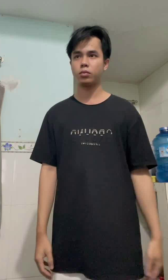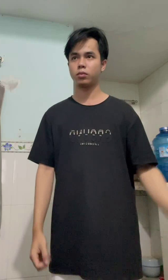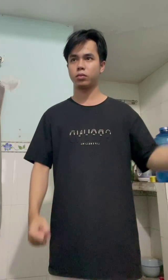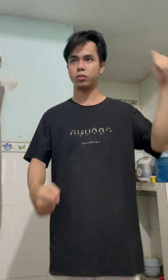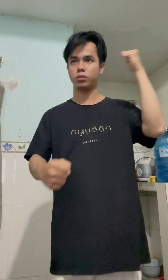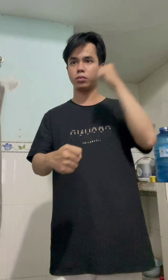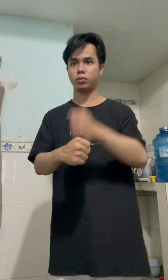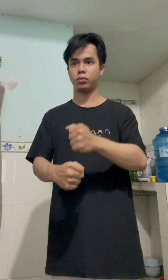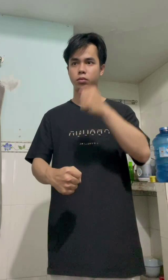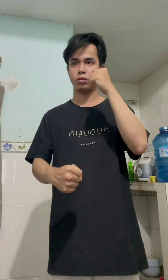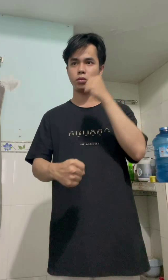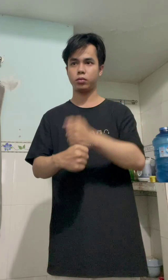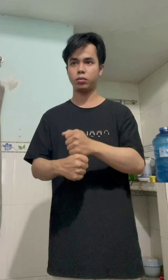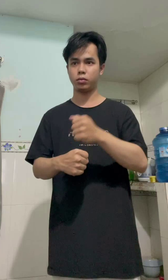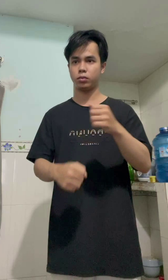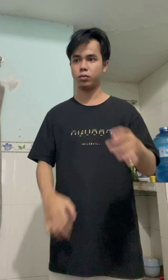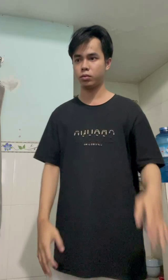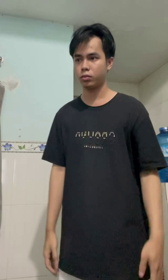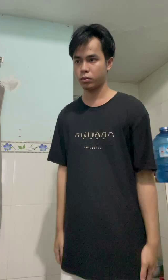cong viec